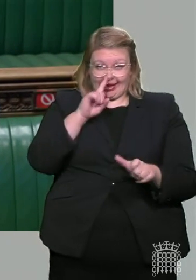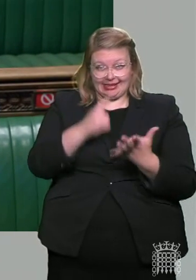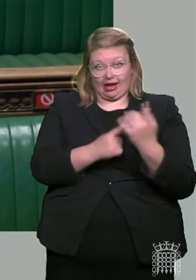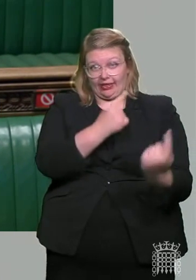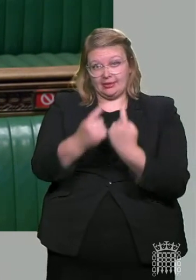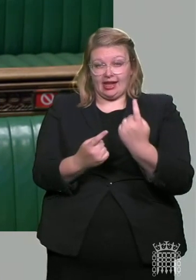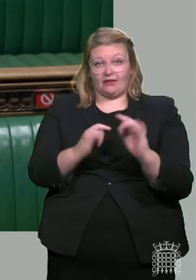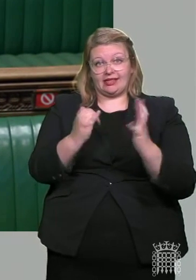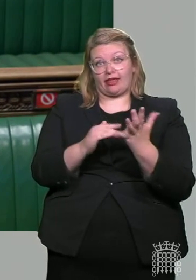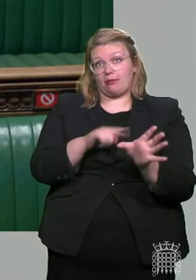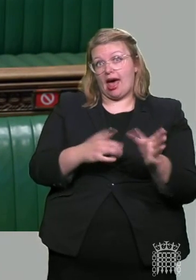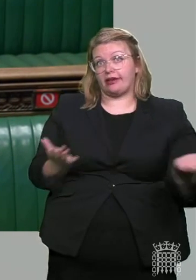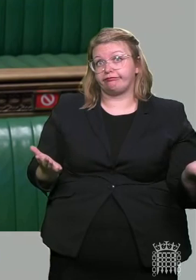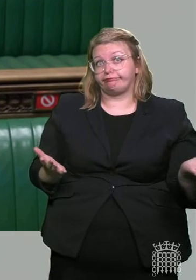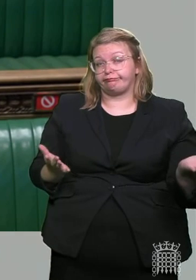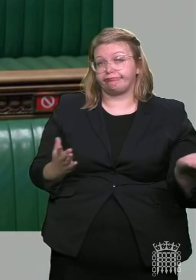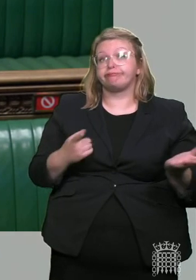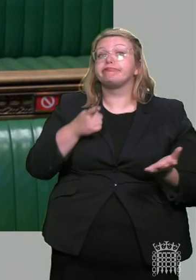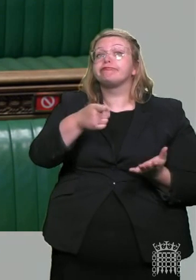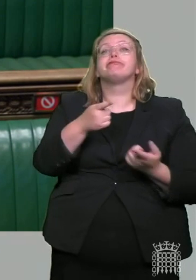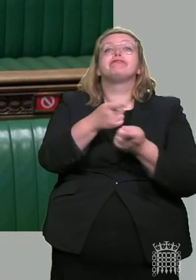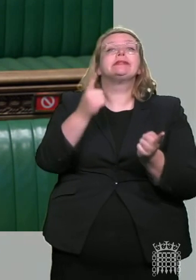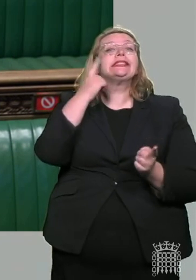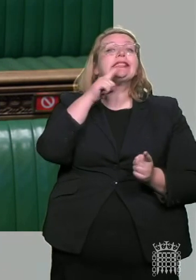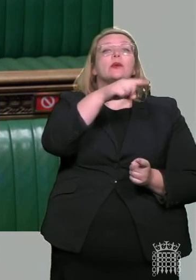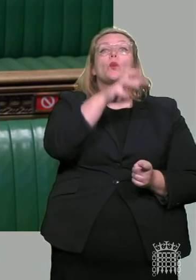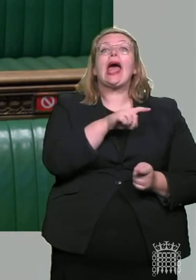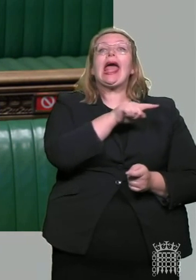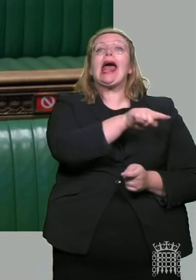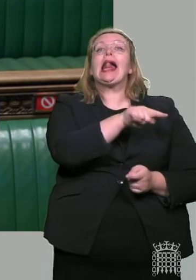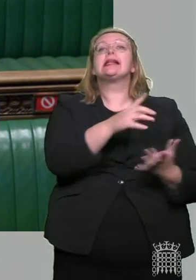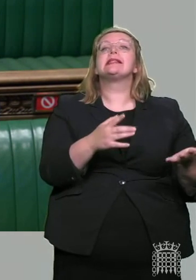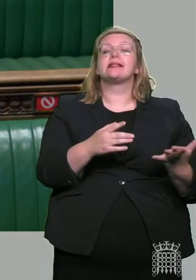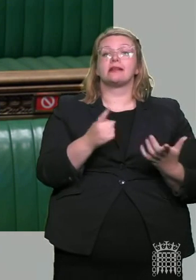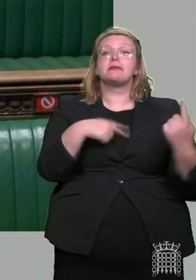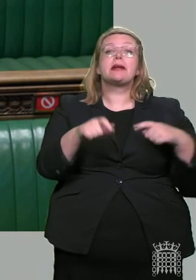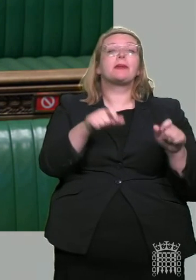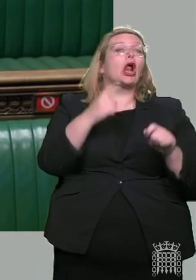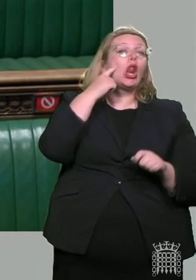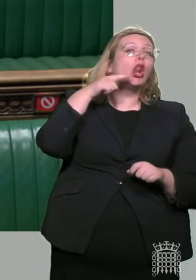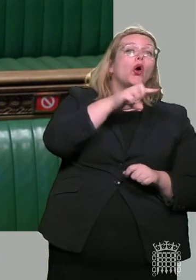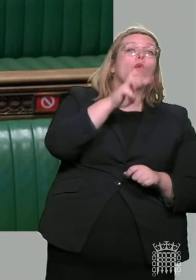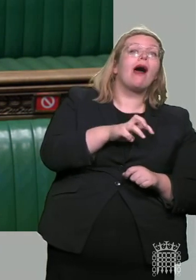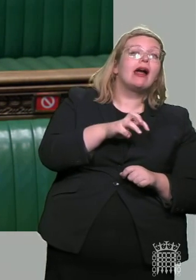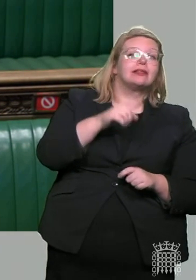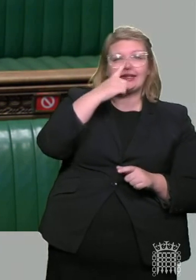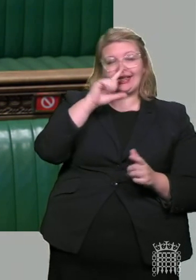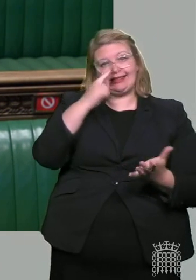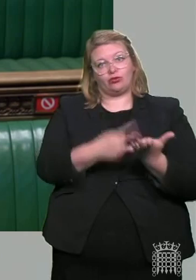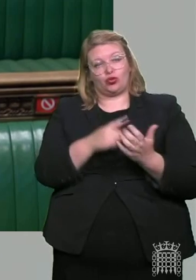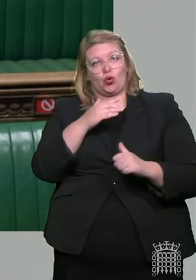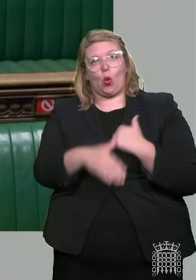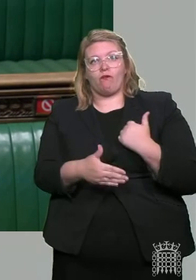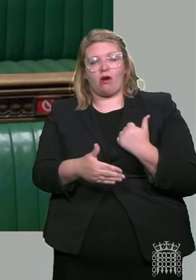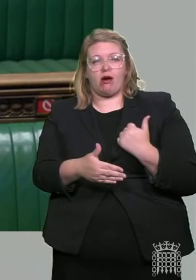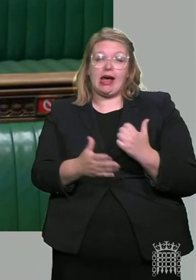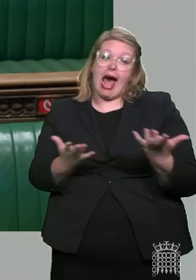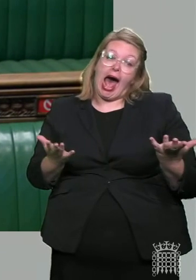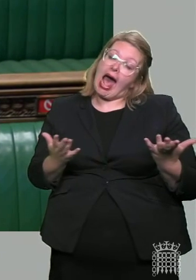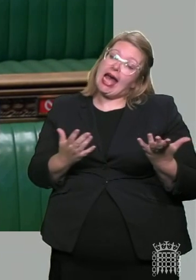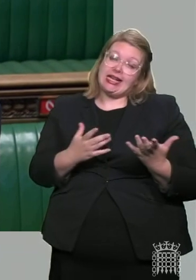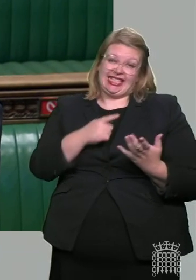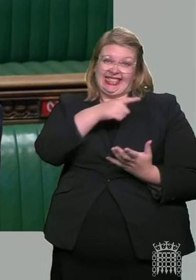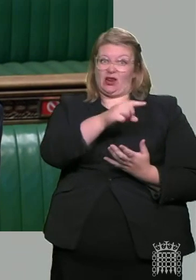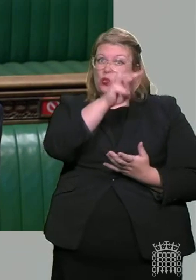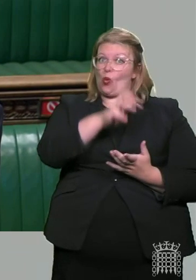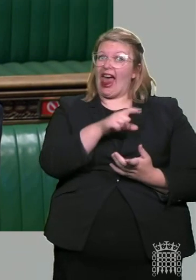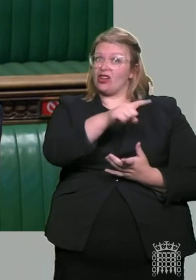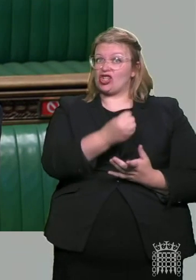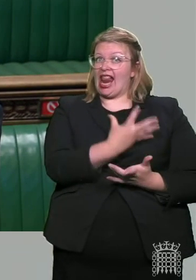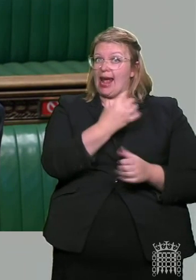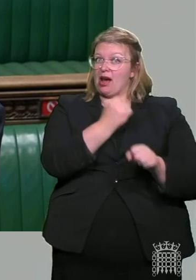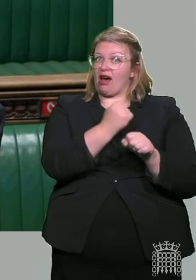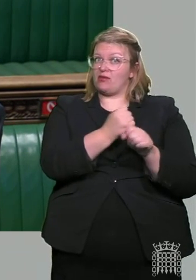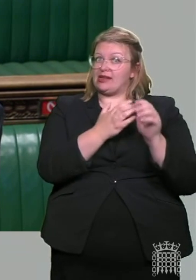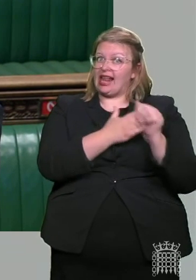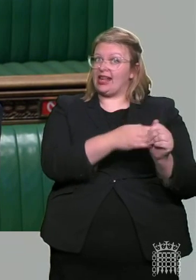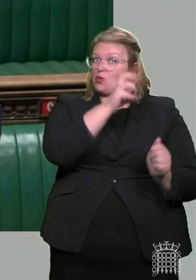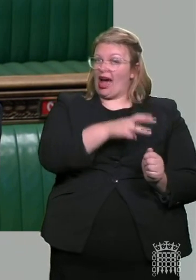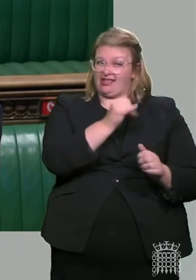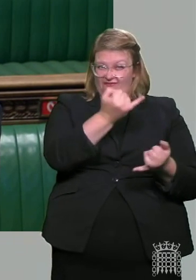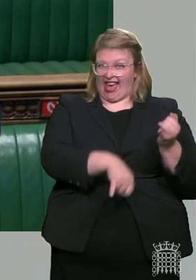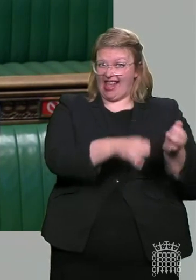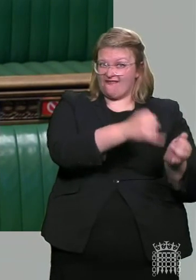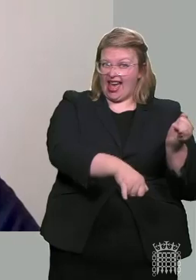When they look at what is happening in Wales, they have a chance to make a choice between, I am afraid, a continually failing Welsh Labour Government or a Welsh